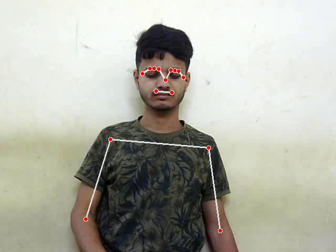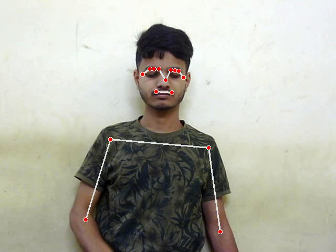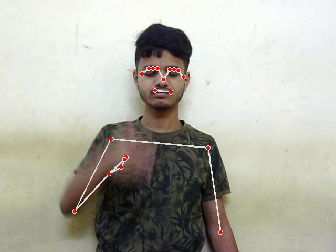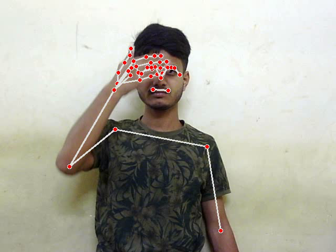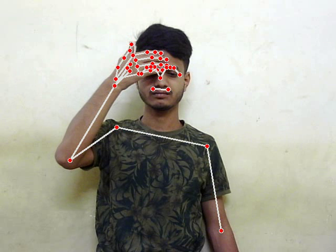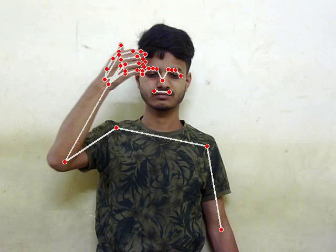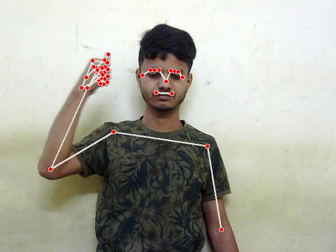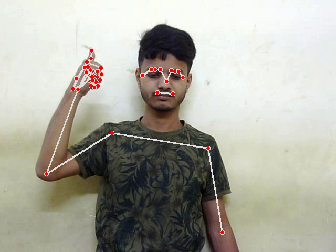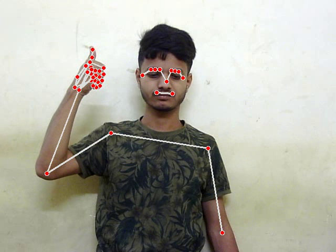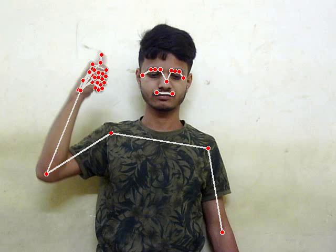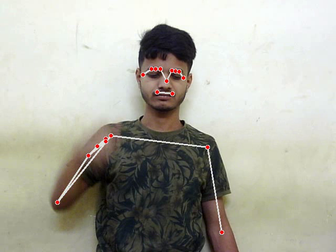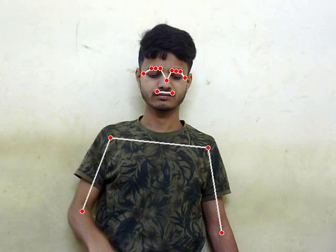forget